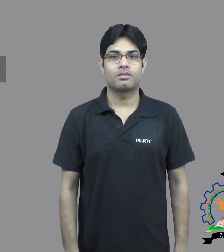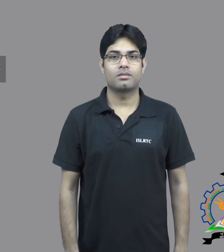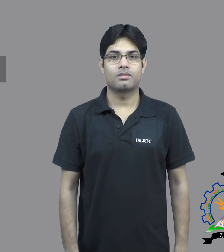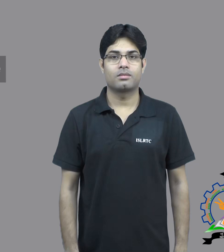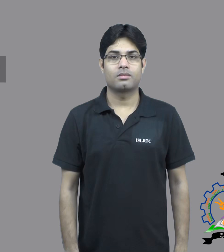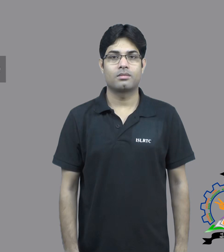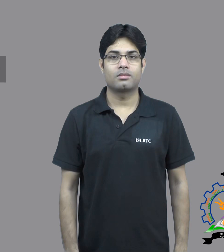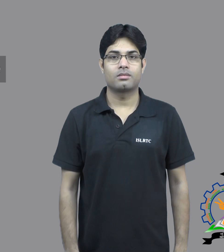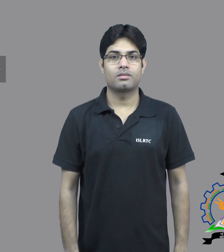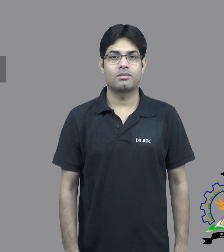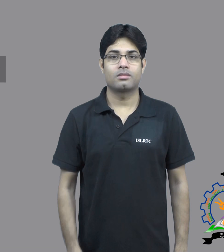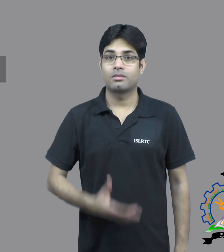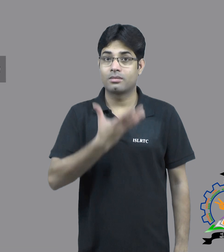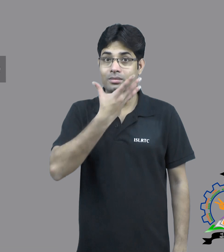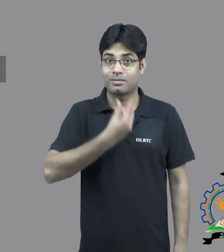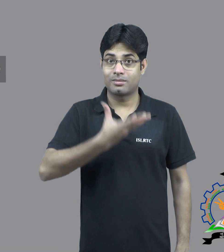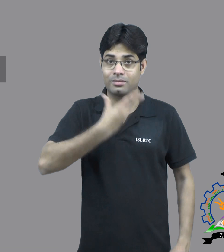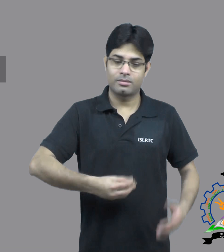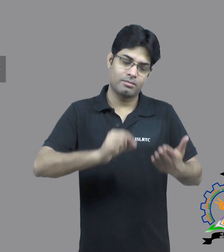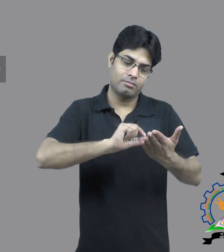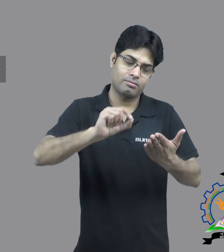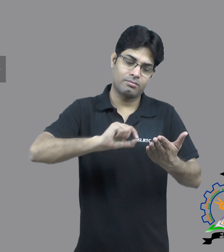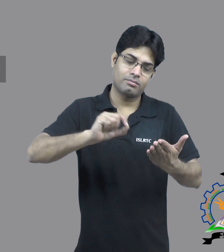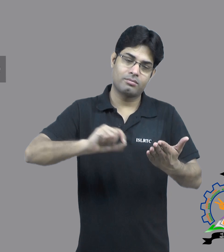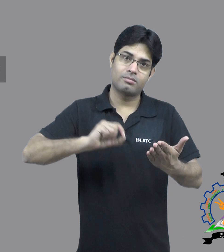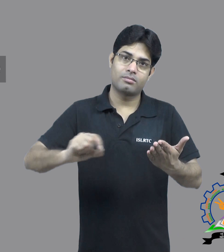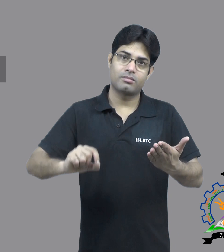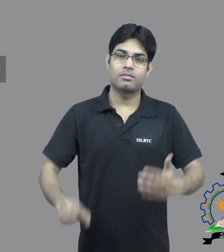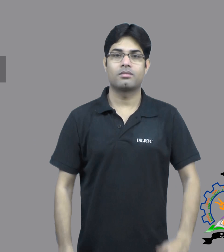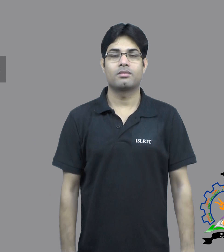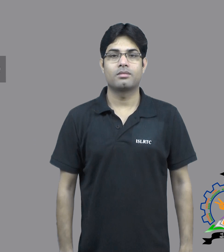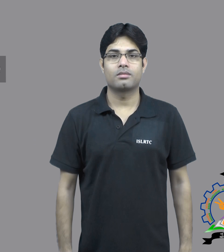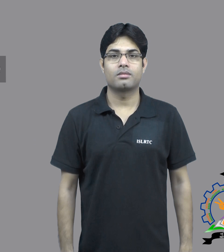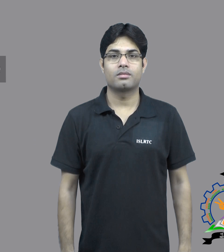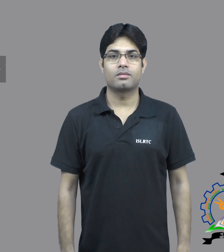Rabindranath Tagore